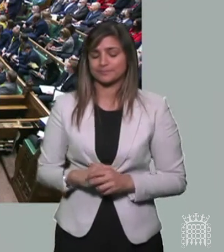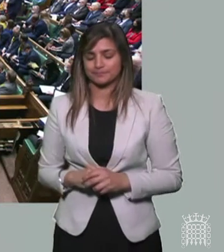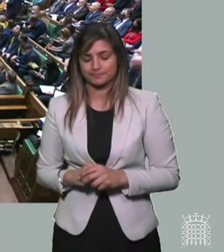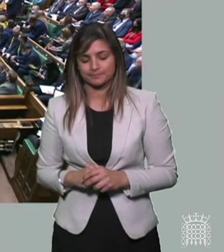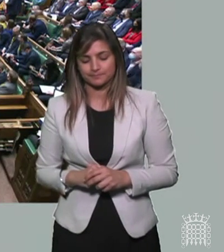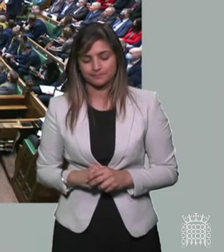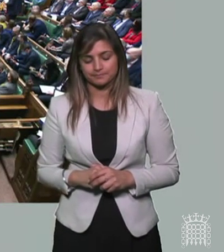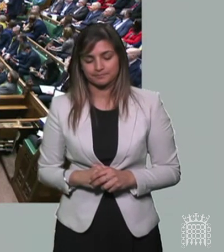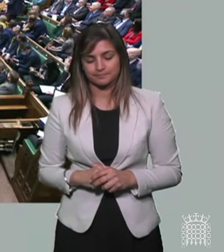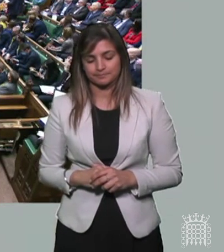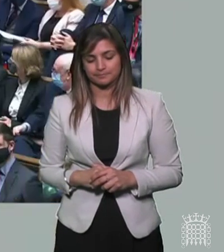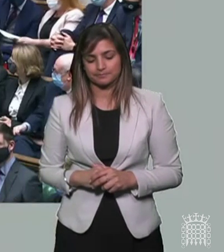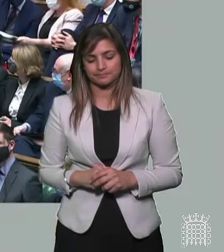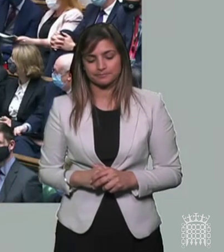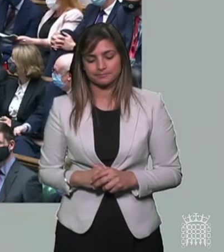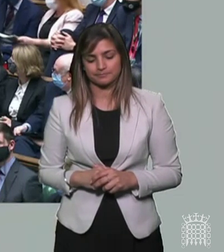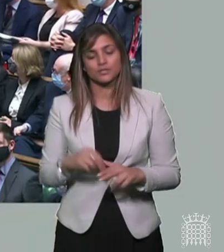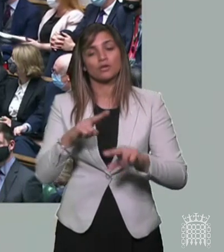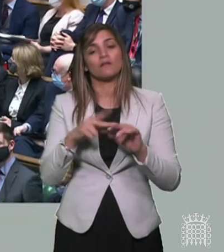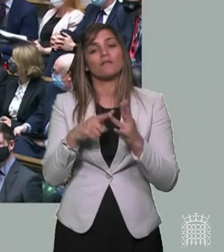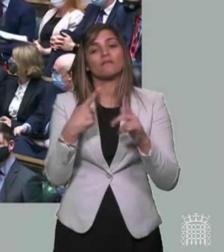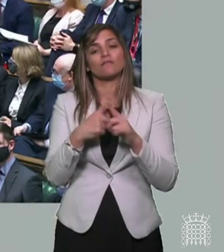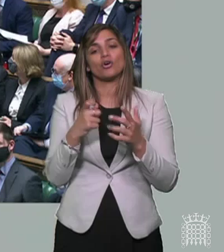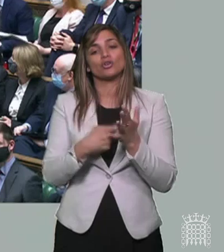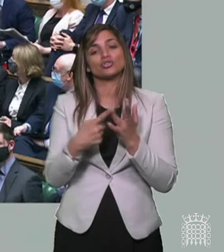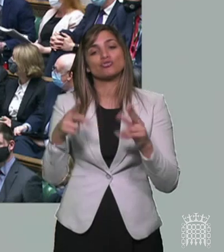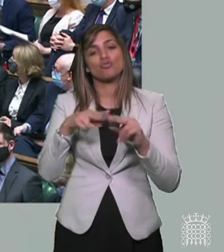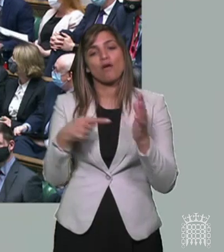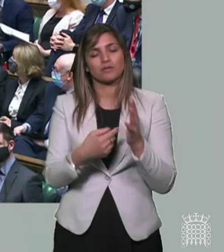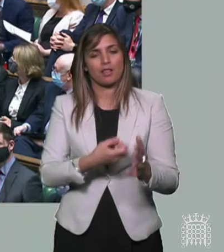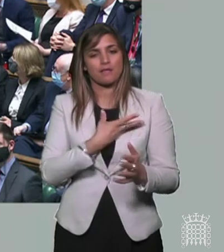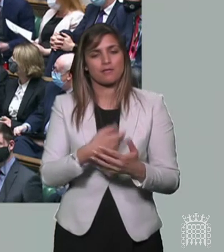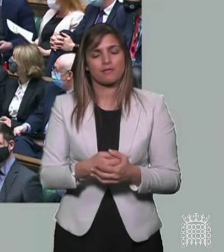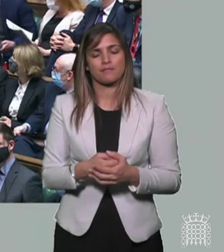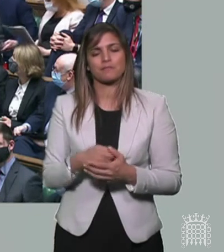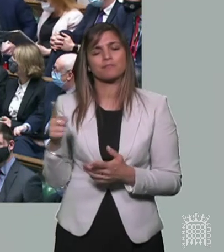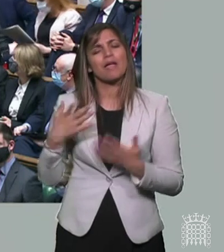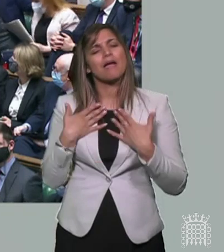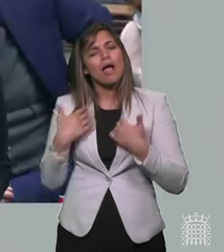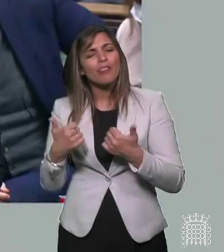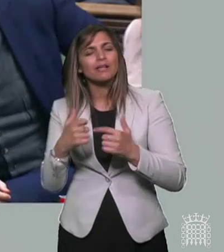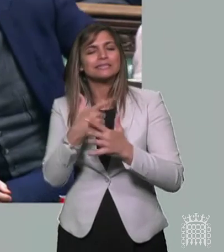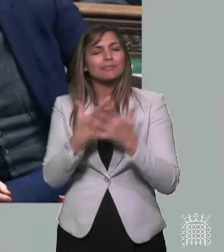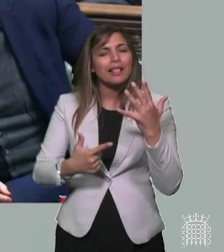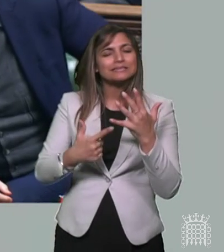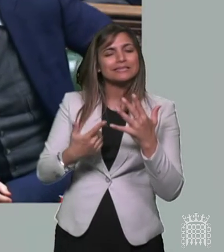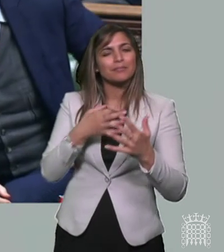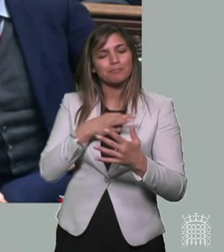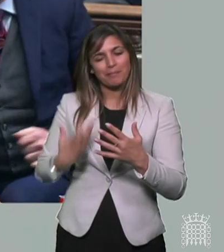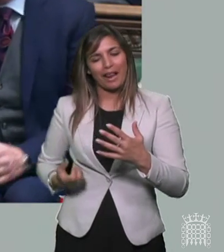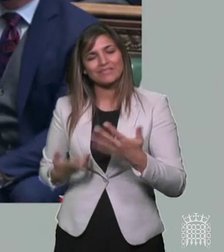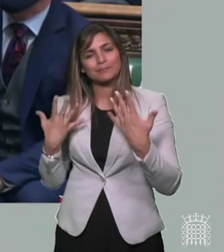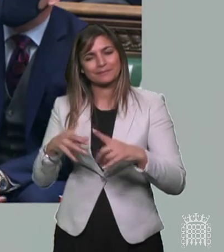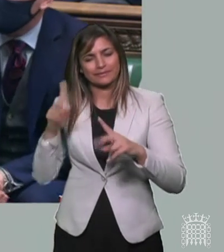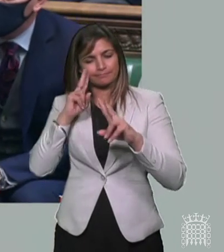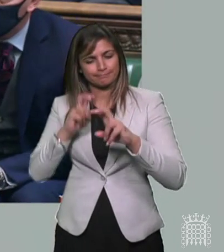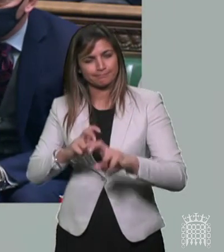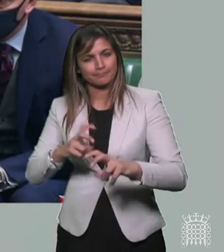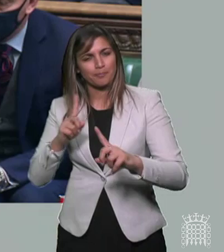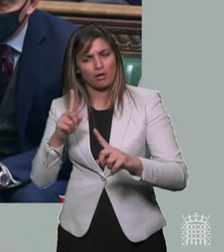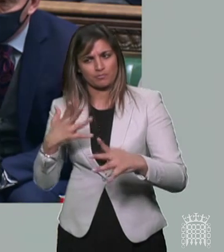The Government commissioned the National Centre for Social Research to research the use of health and disability benefits, but they have yet to publish the findings.